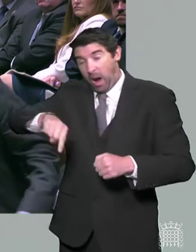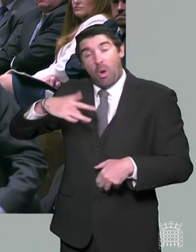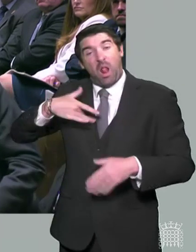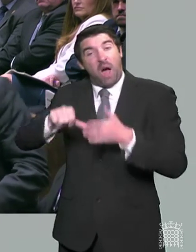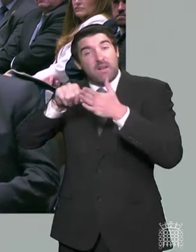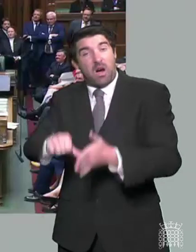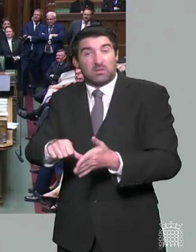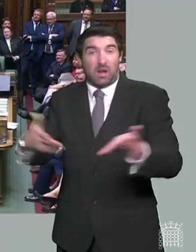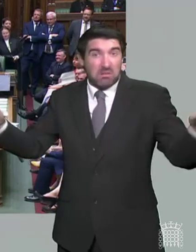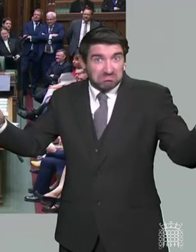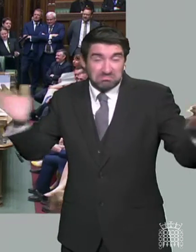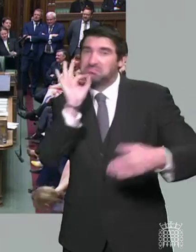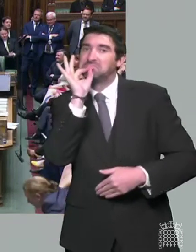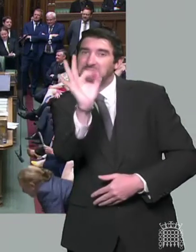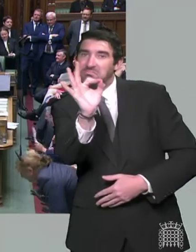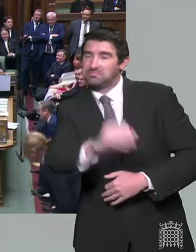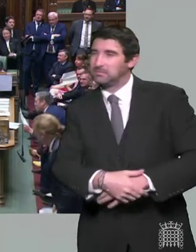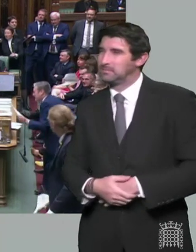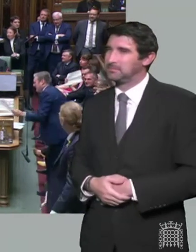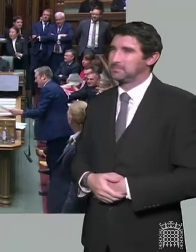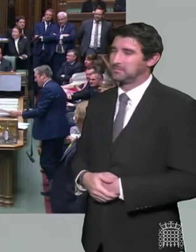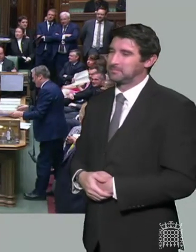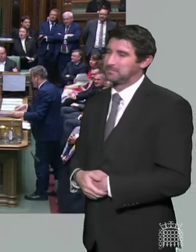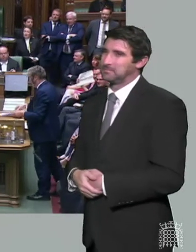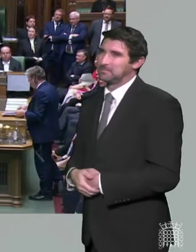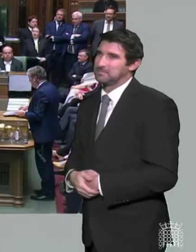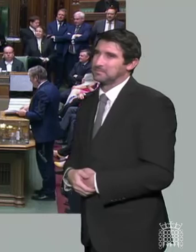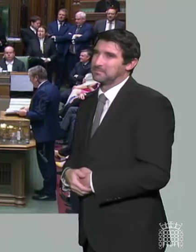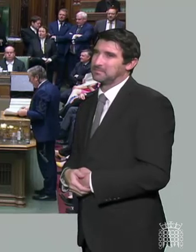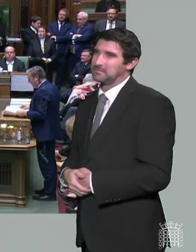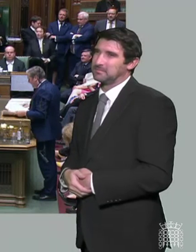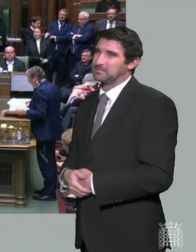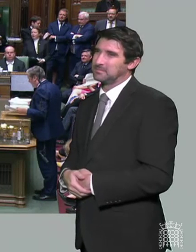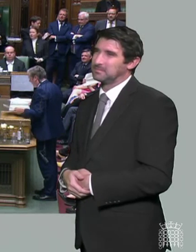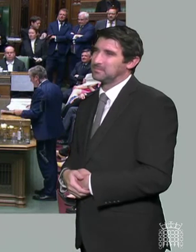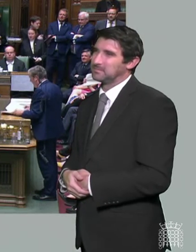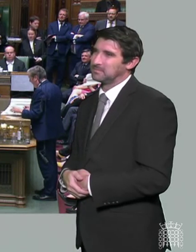I do not want the strikes to go ahead.